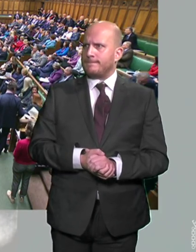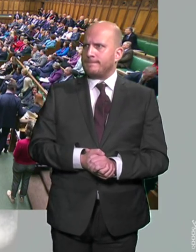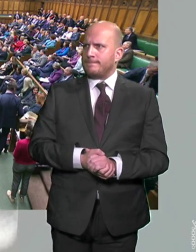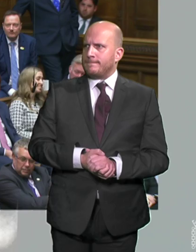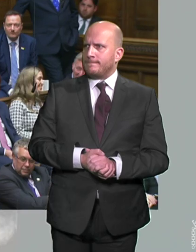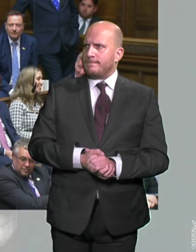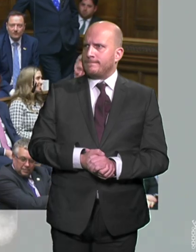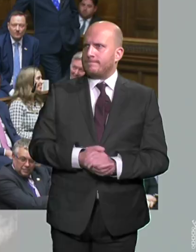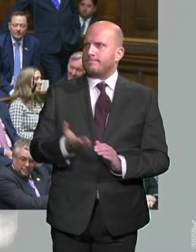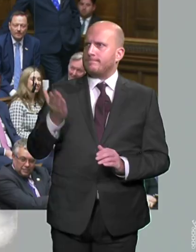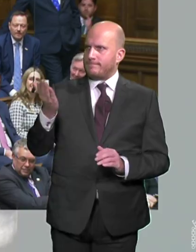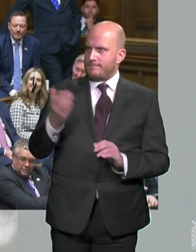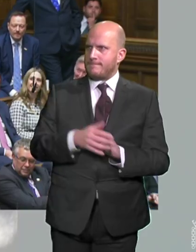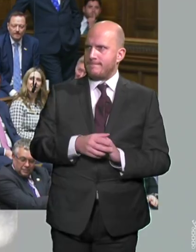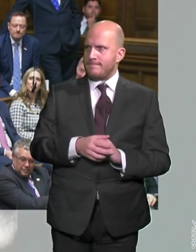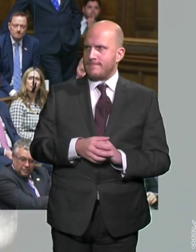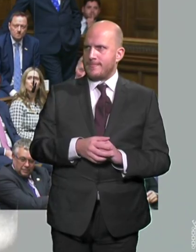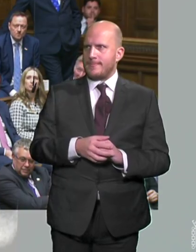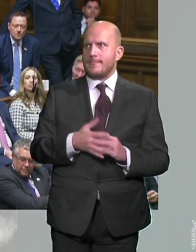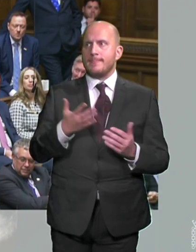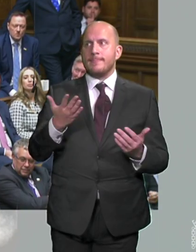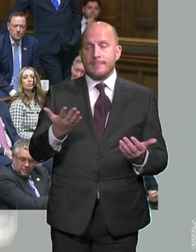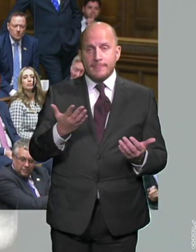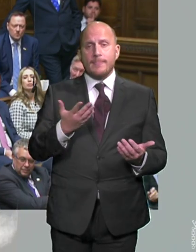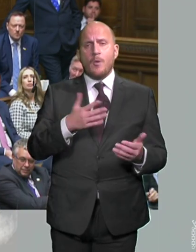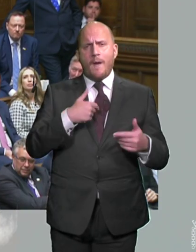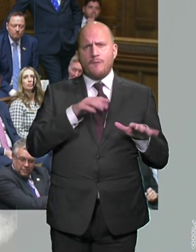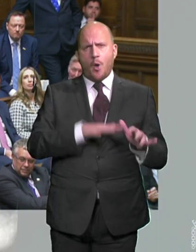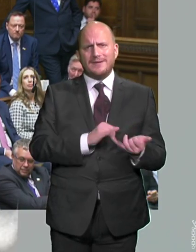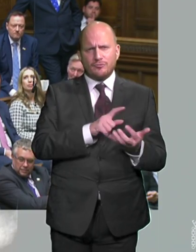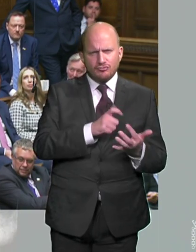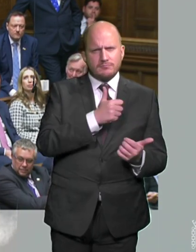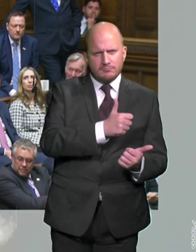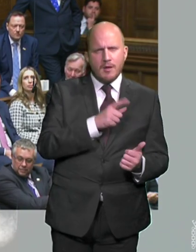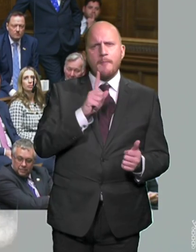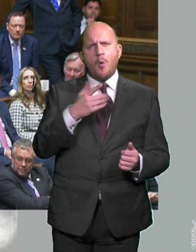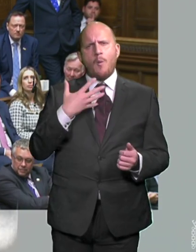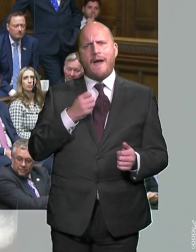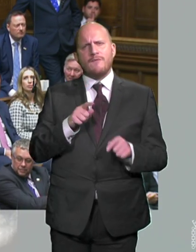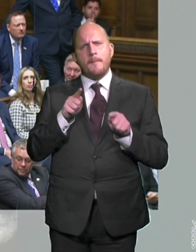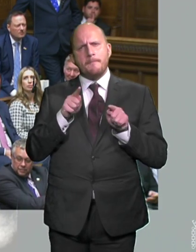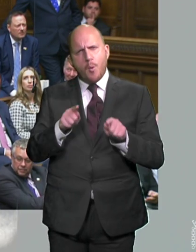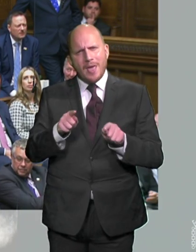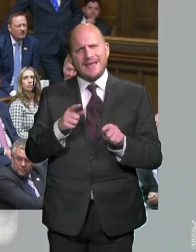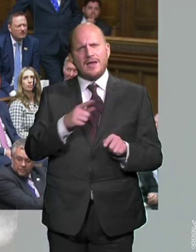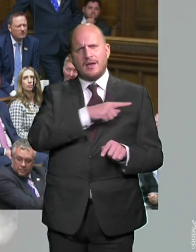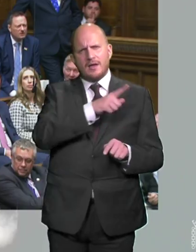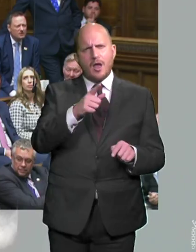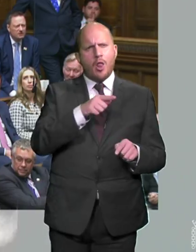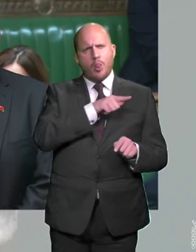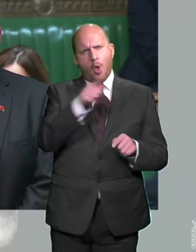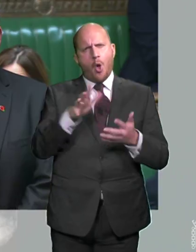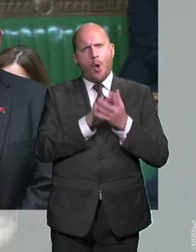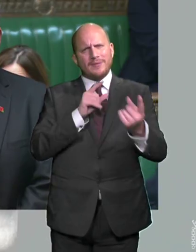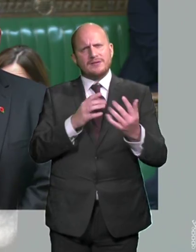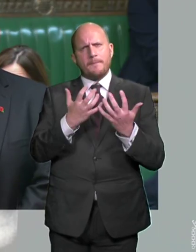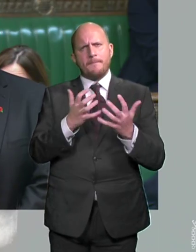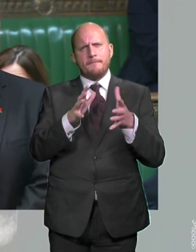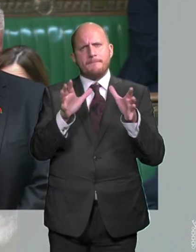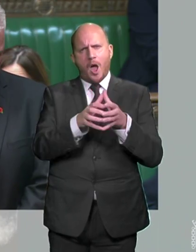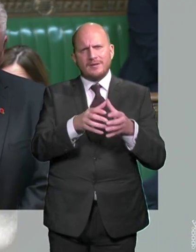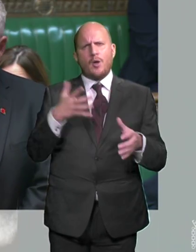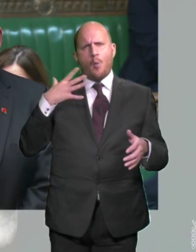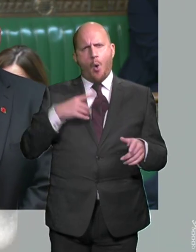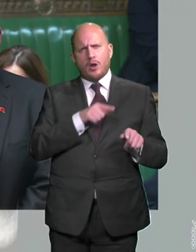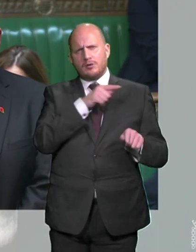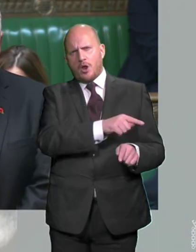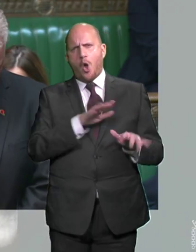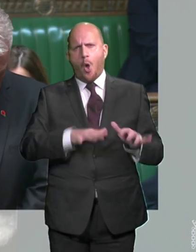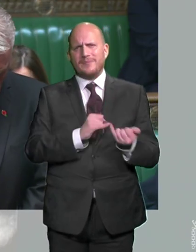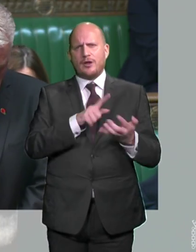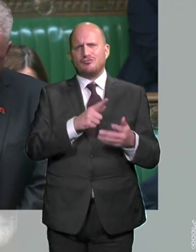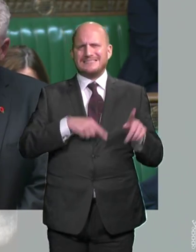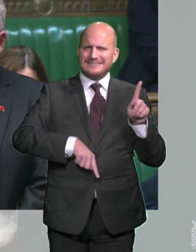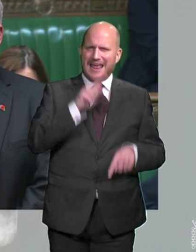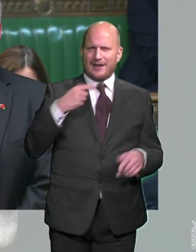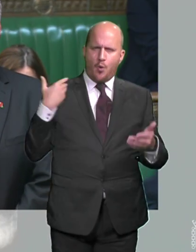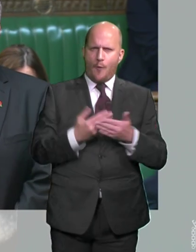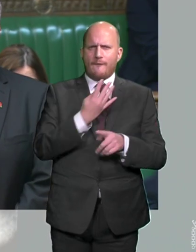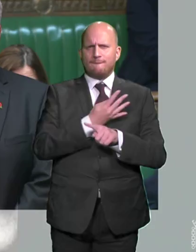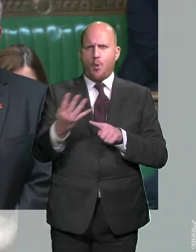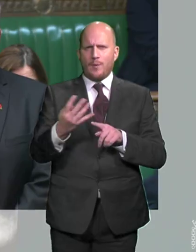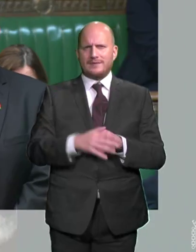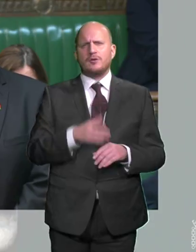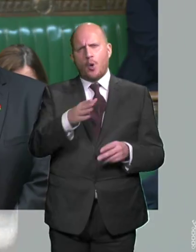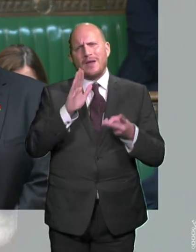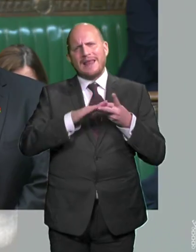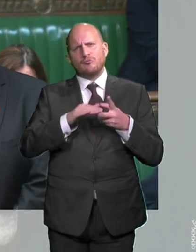We have a brilliant Home Secretary but the Deputy Prime Minister will be aware of the wicked and vicious bullying campaign led by the Opposition over the last four weeks or so to get her sacked.